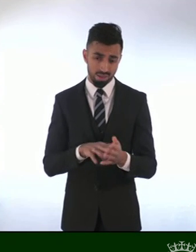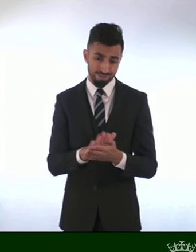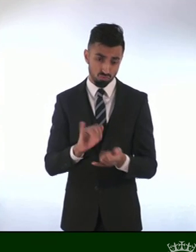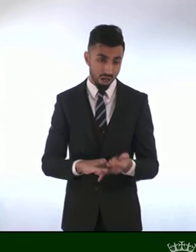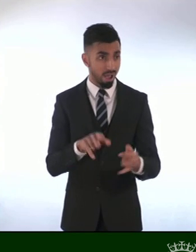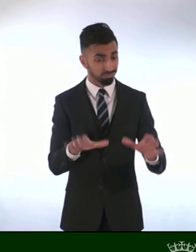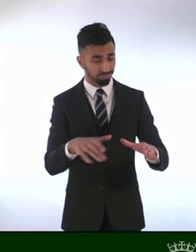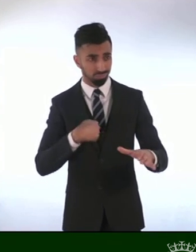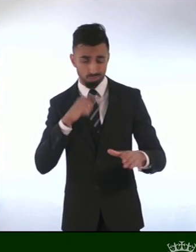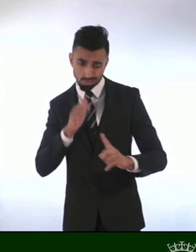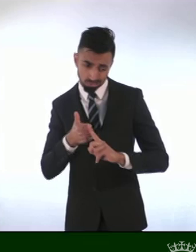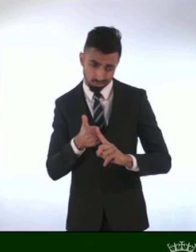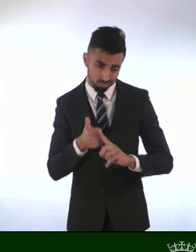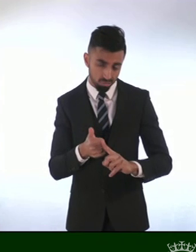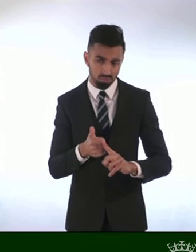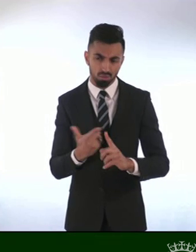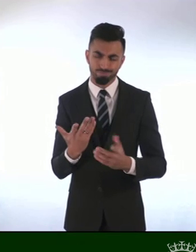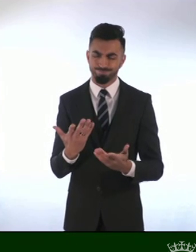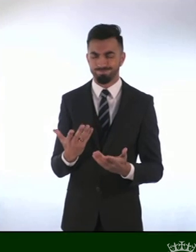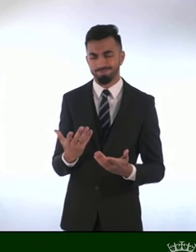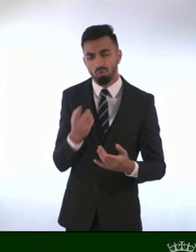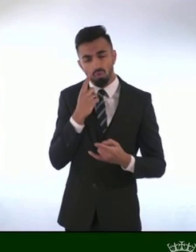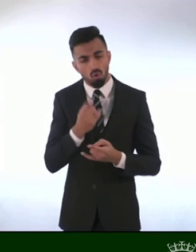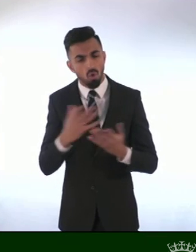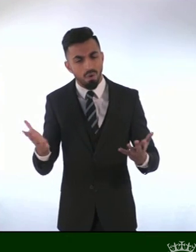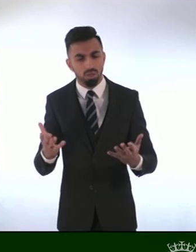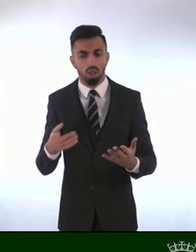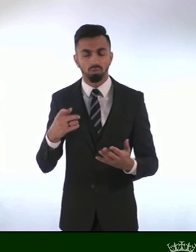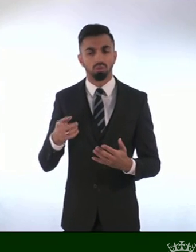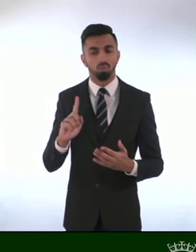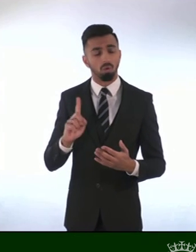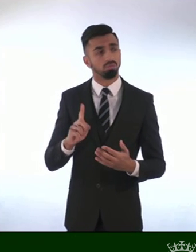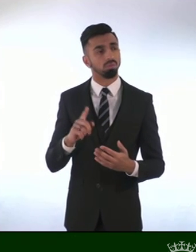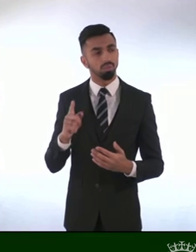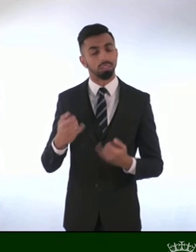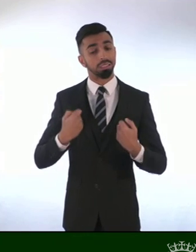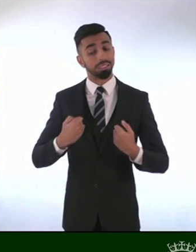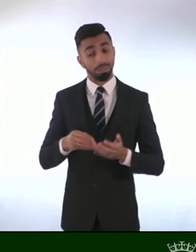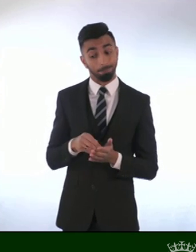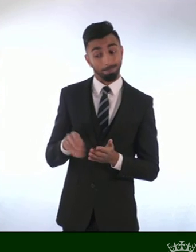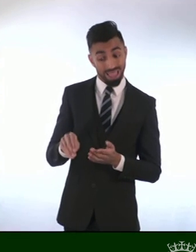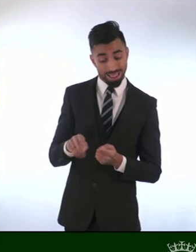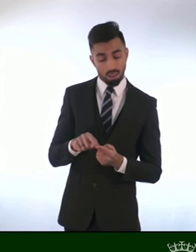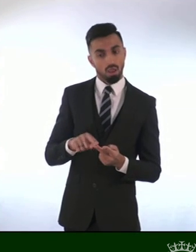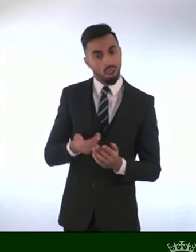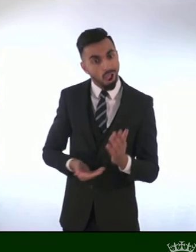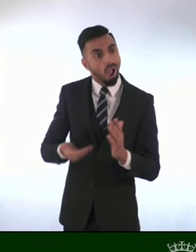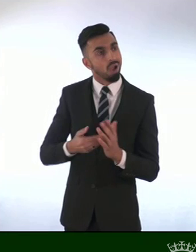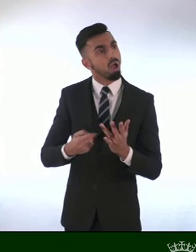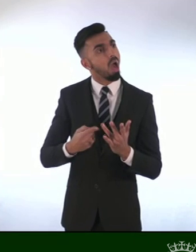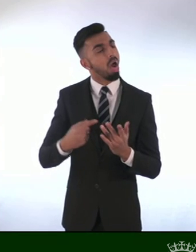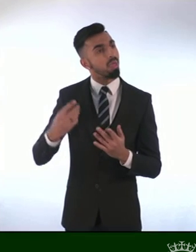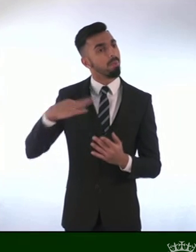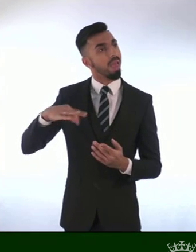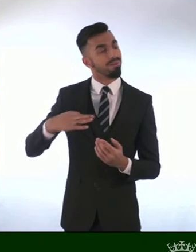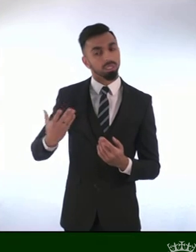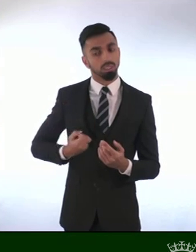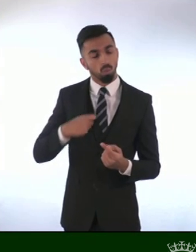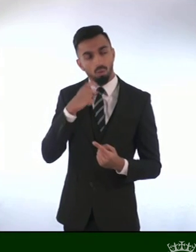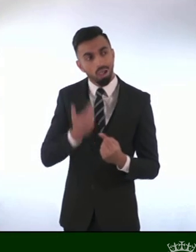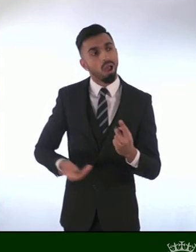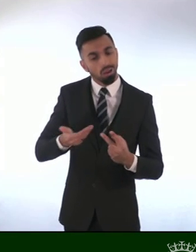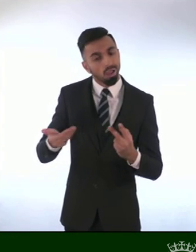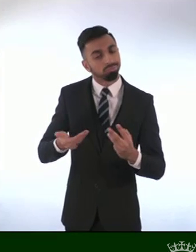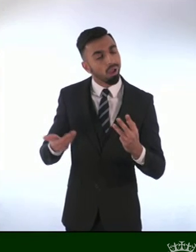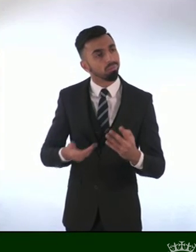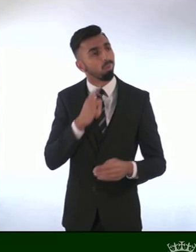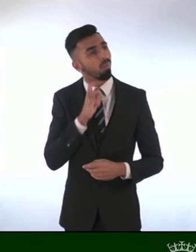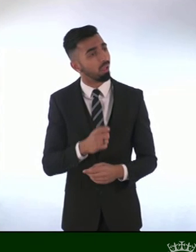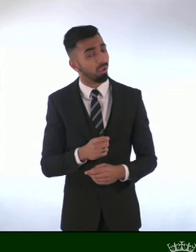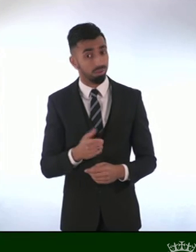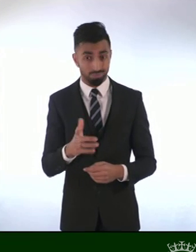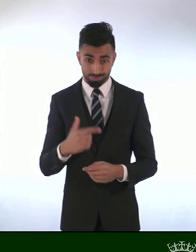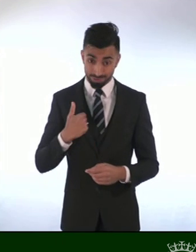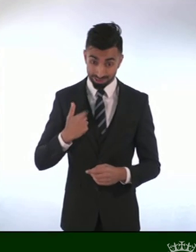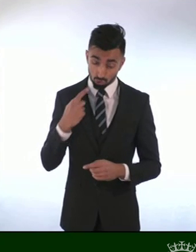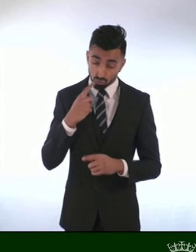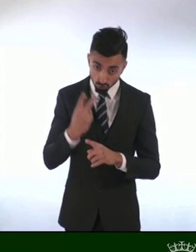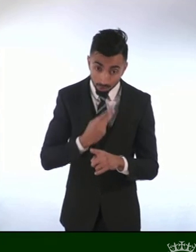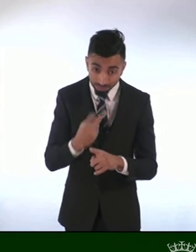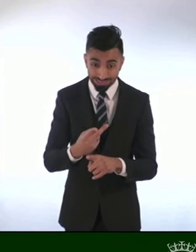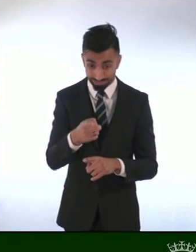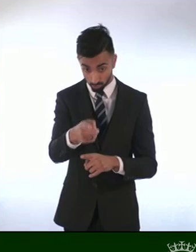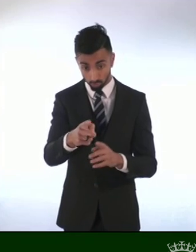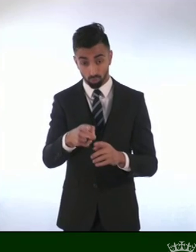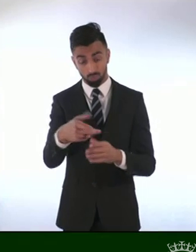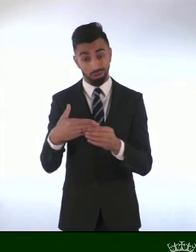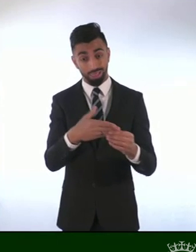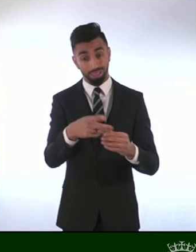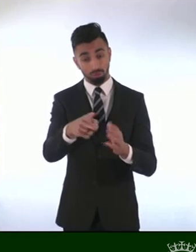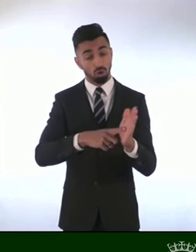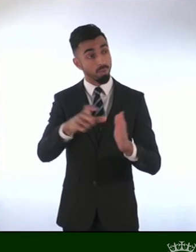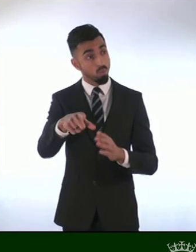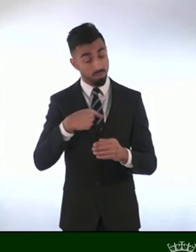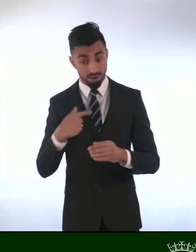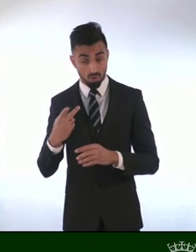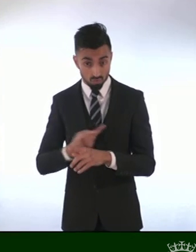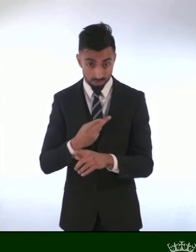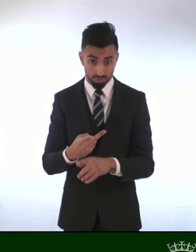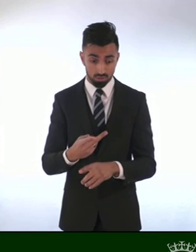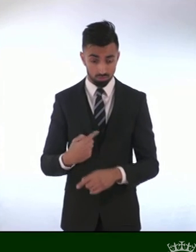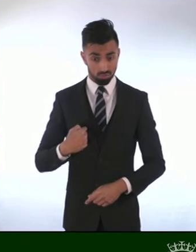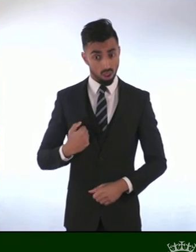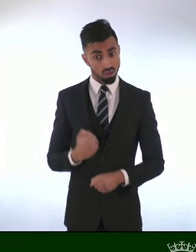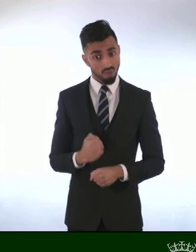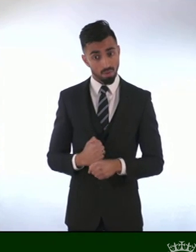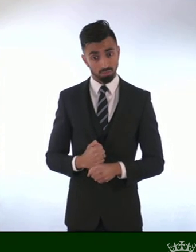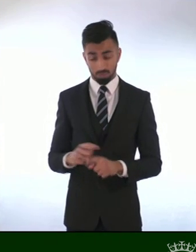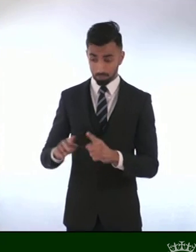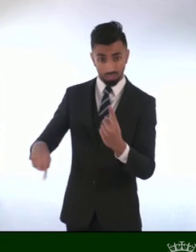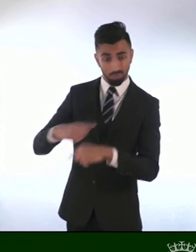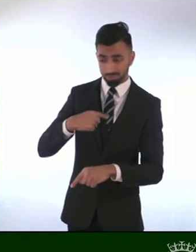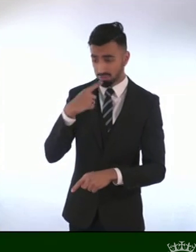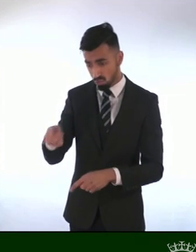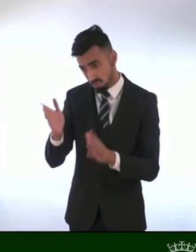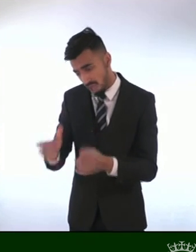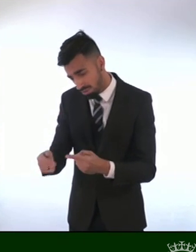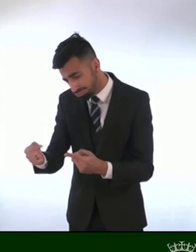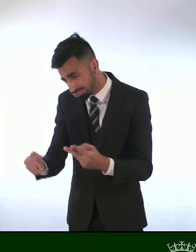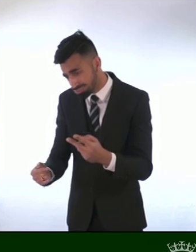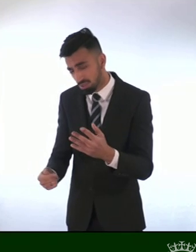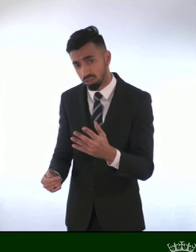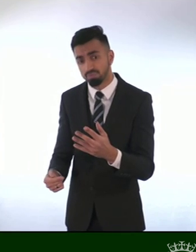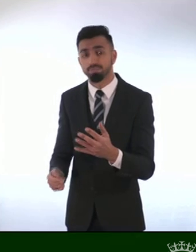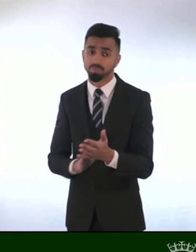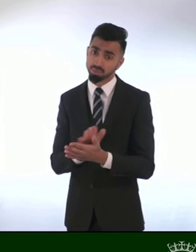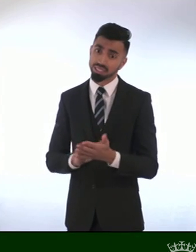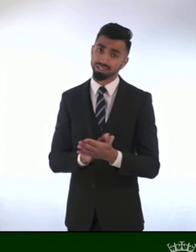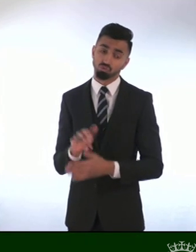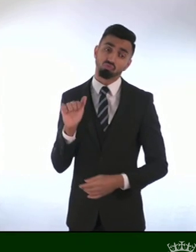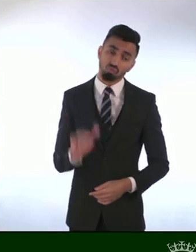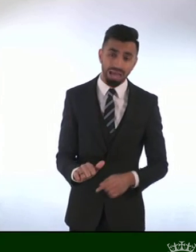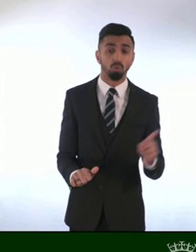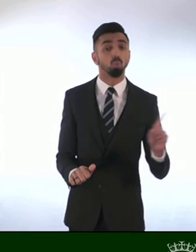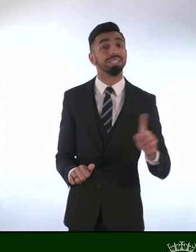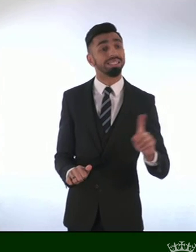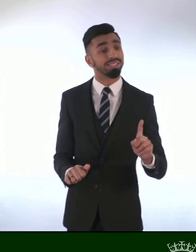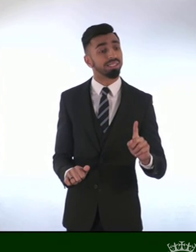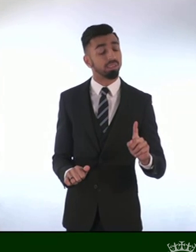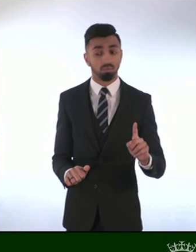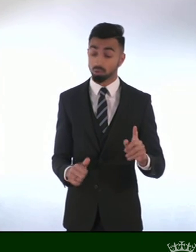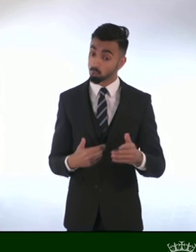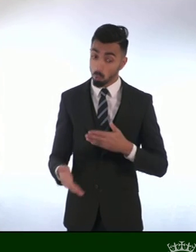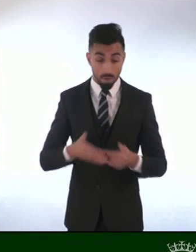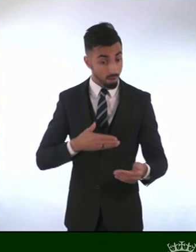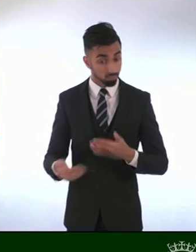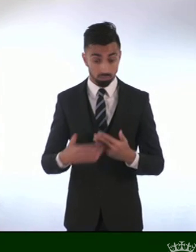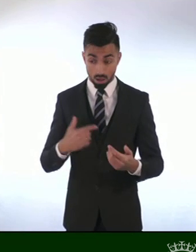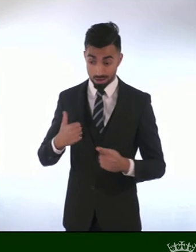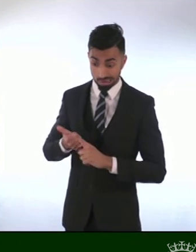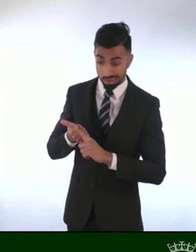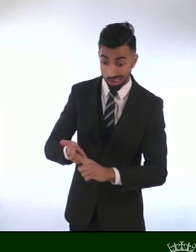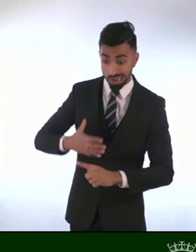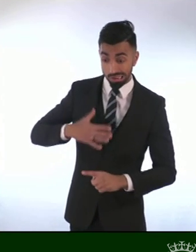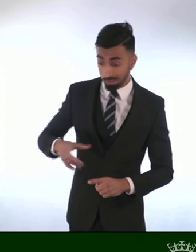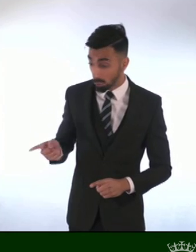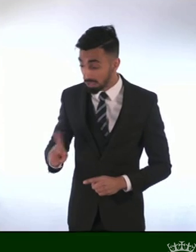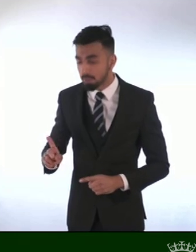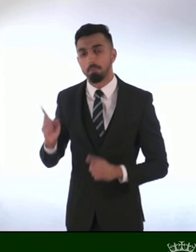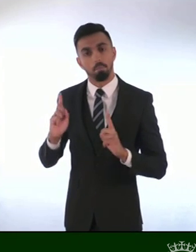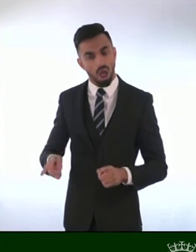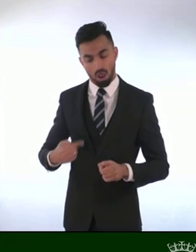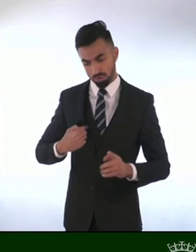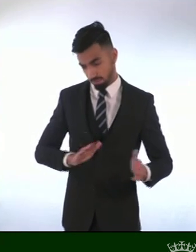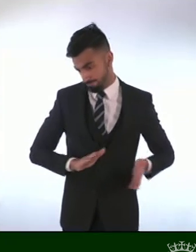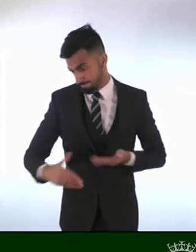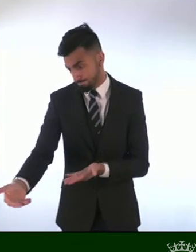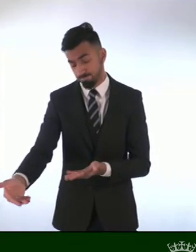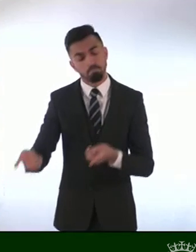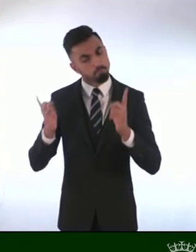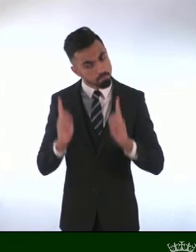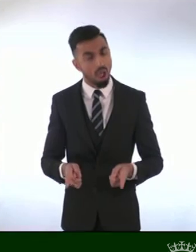Clearly, statutory sick pay will, typically, be supplemented by other benefits, but I repeat what I said to the right honourable Gentleman: as the state is making these demands of the public and of business, it is only right that throughout this period we should be doing whatever it takes to support the workers of this country throughout this